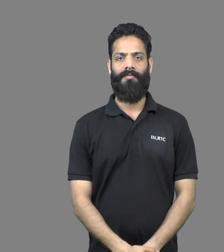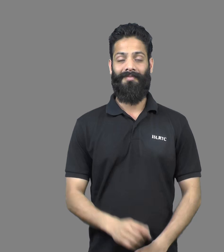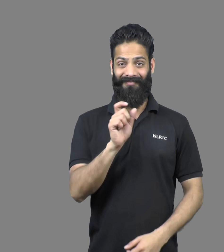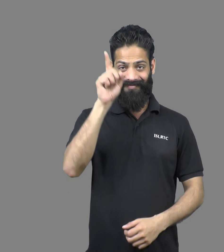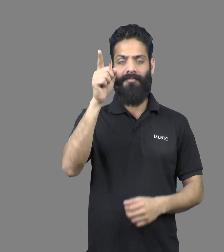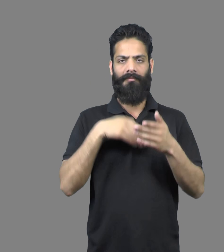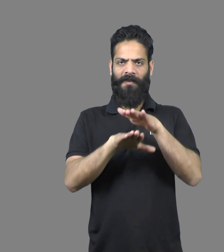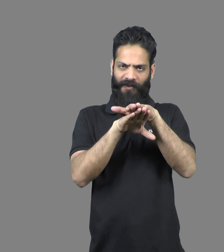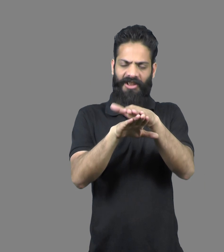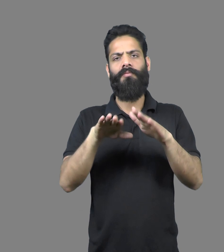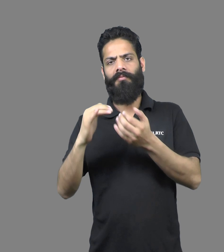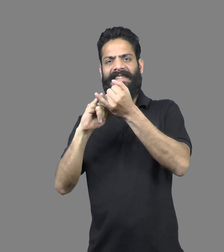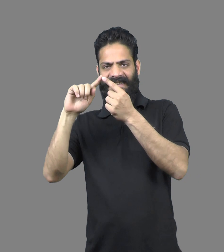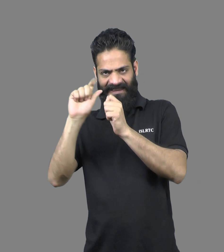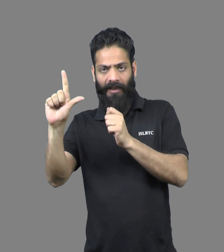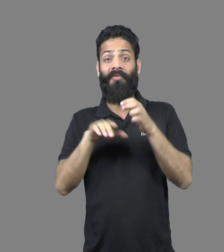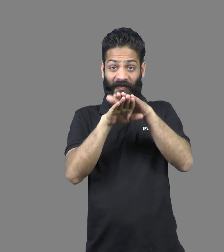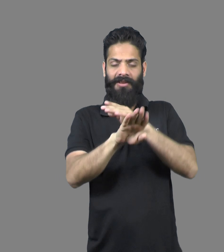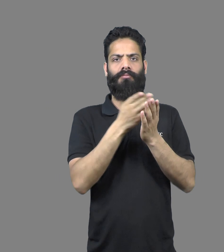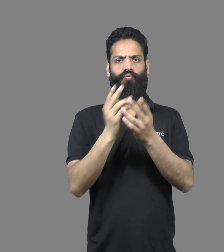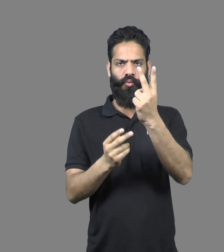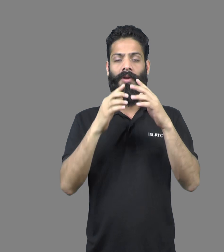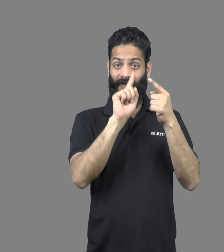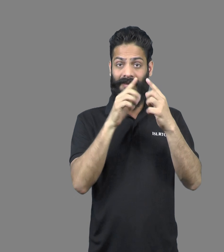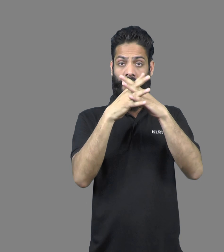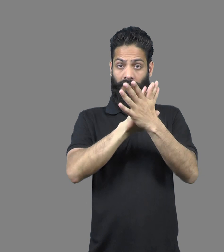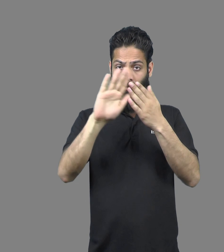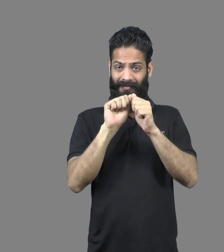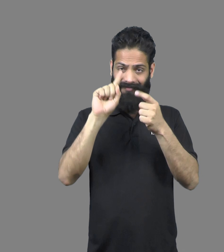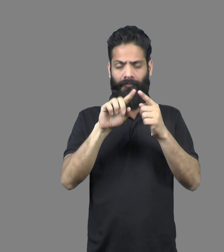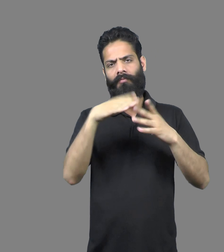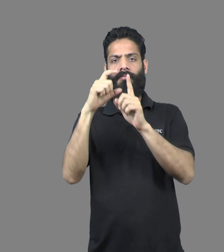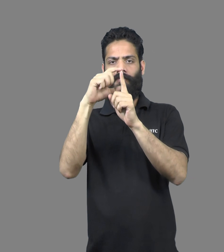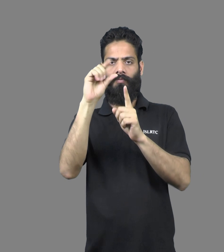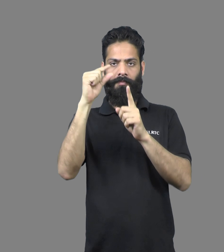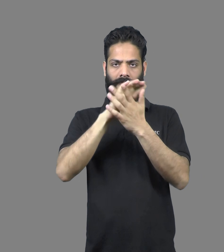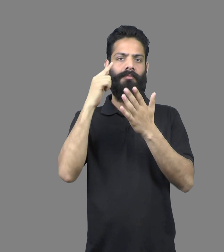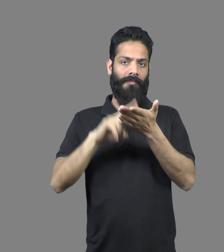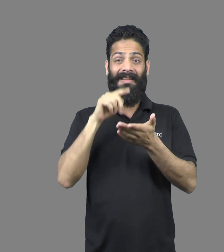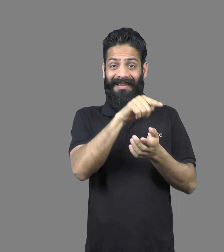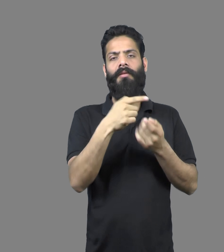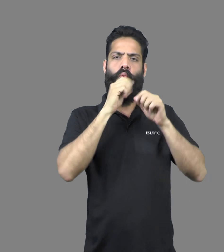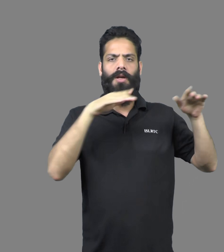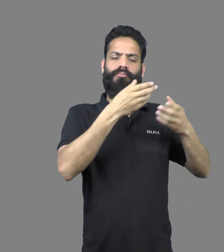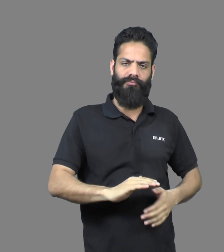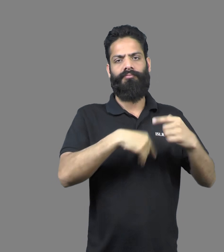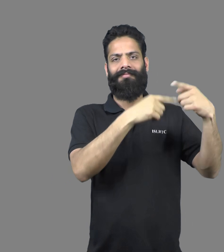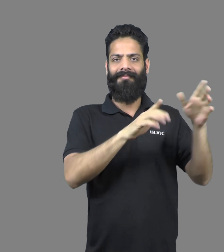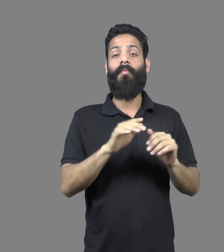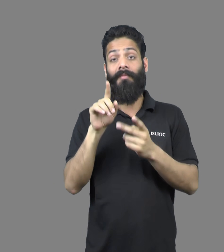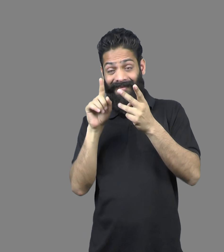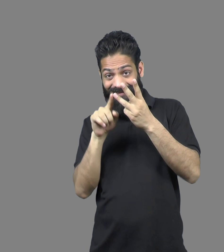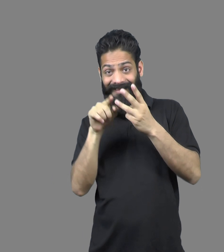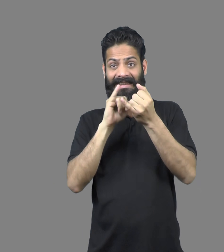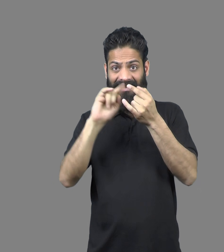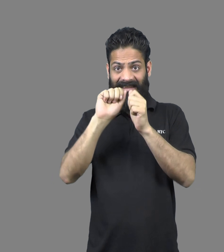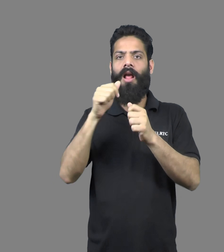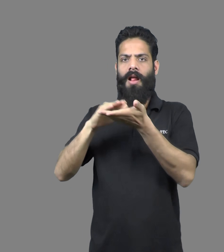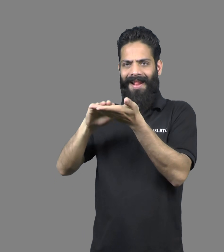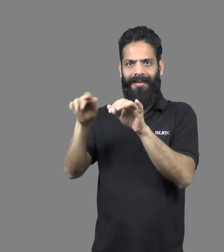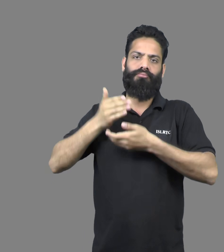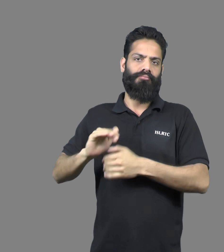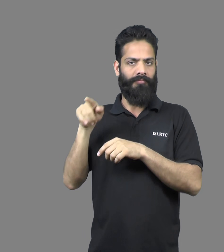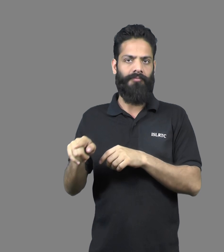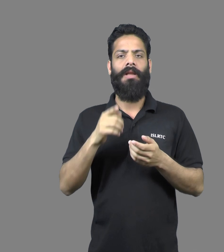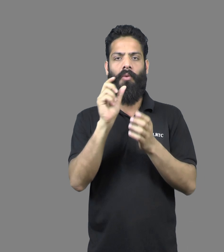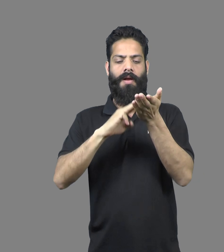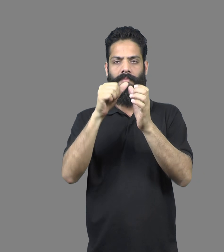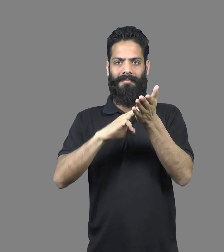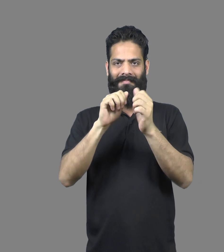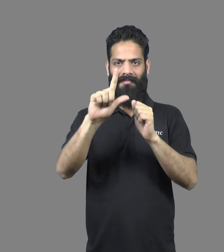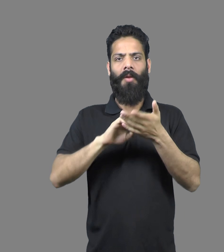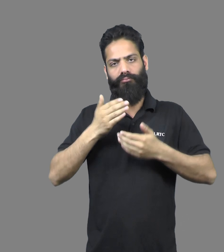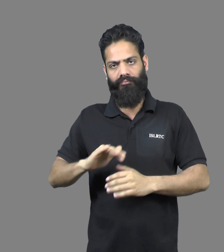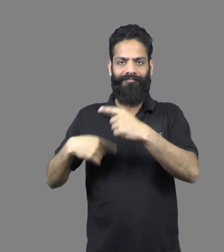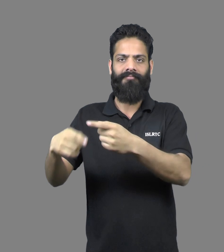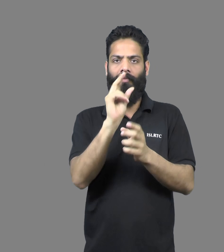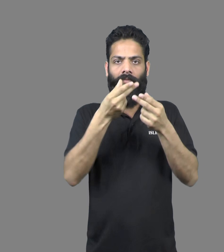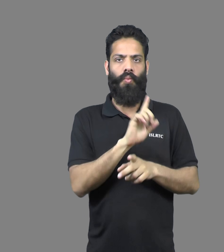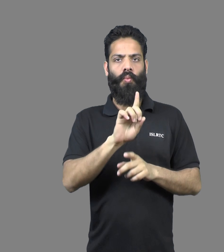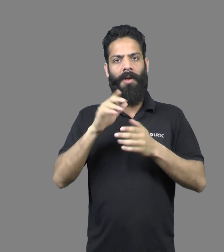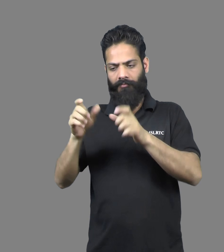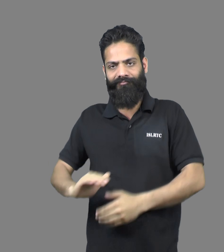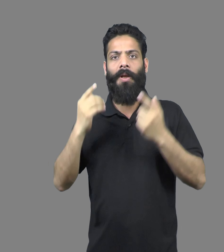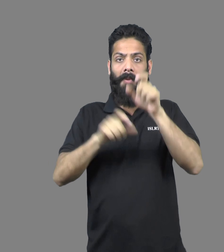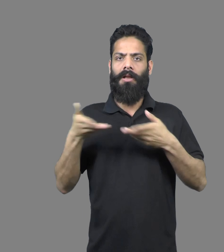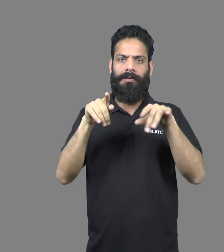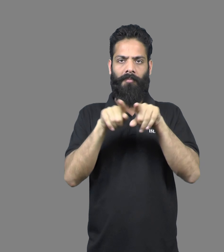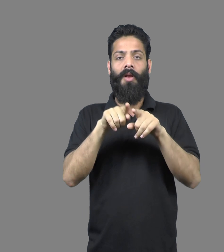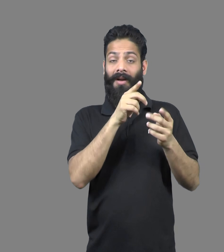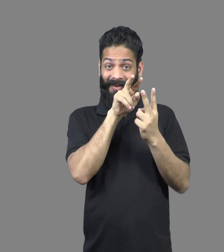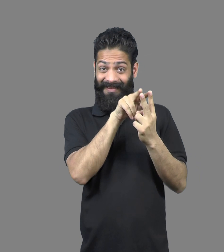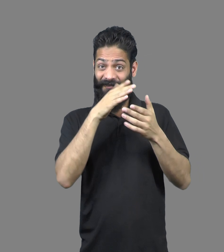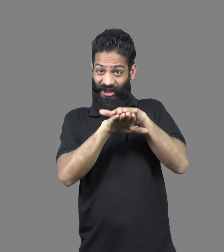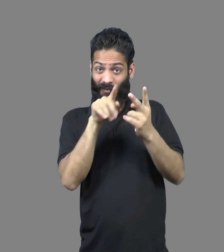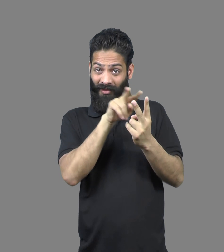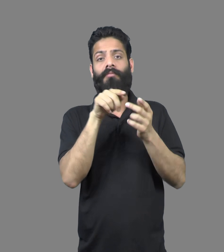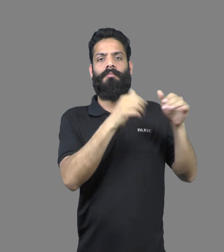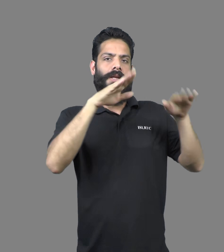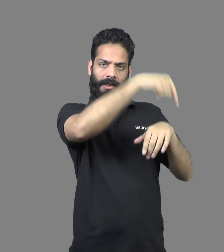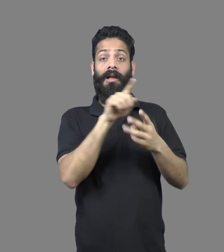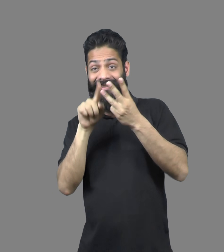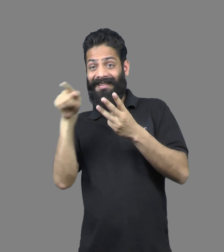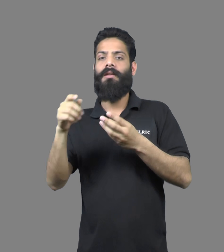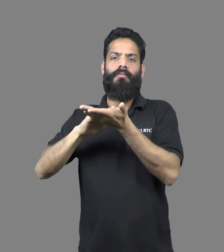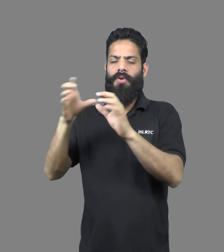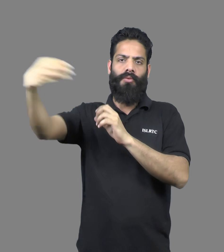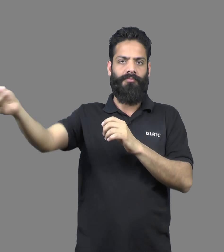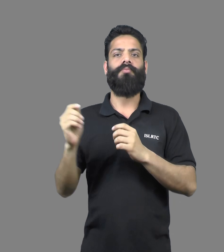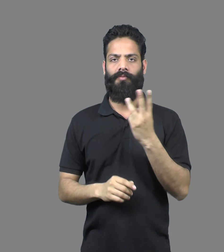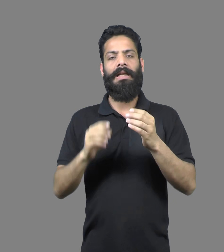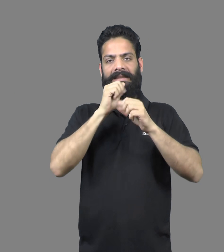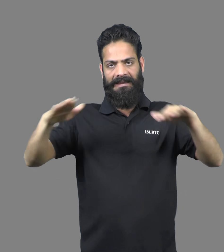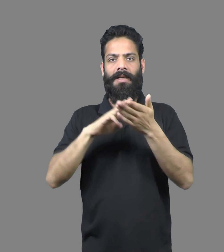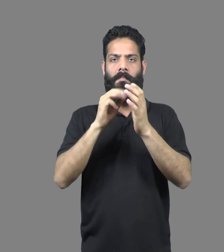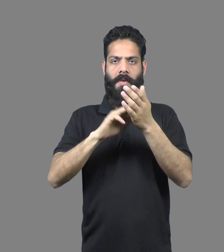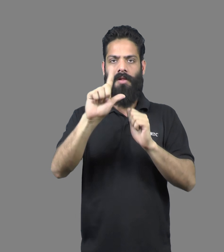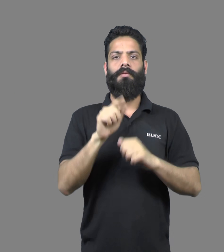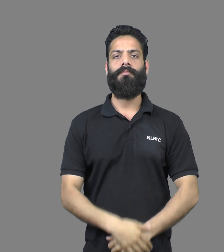Sea Mammals